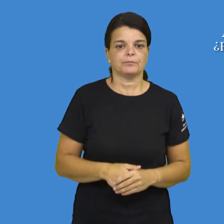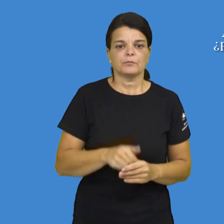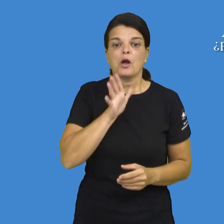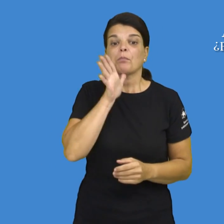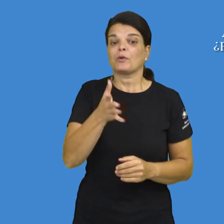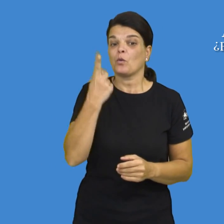motivo